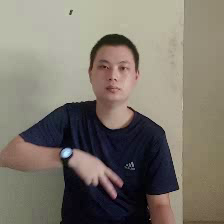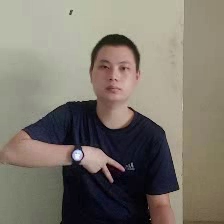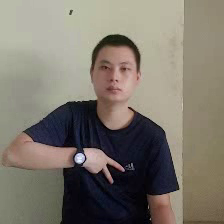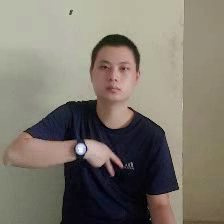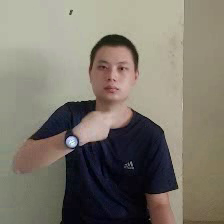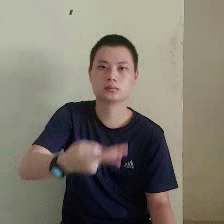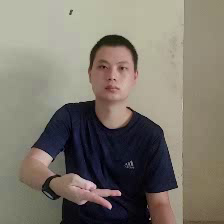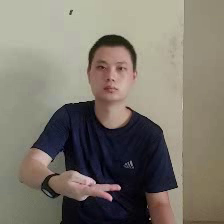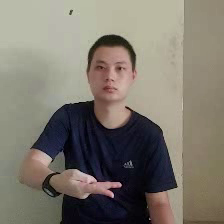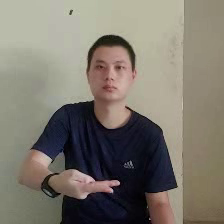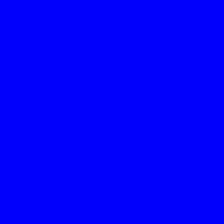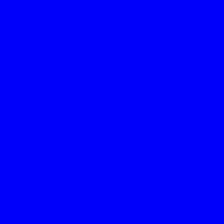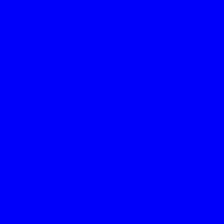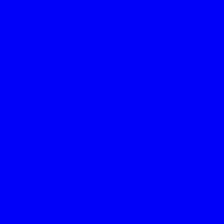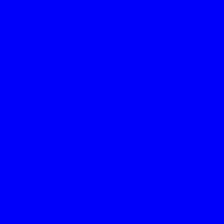Hy sinh